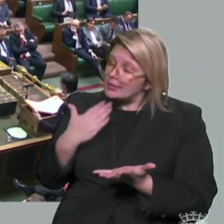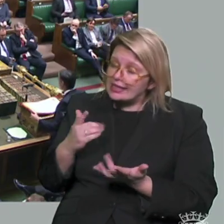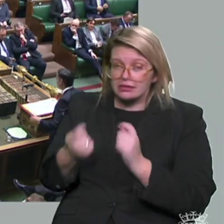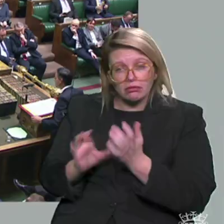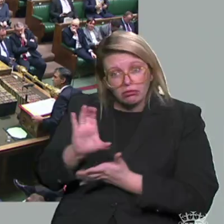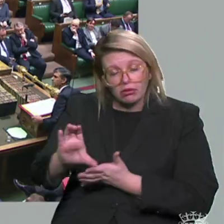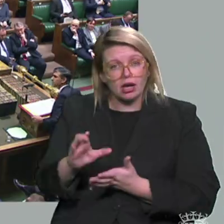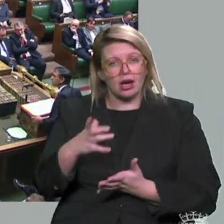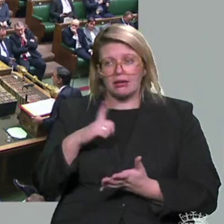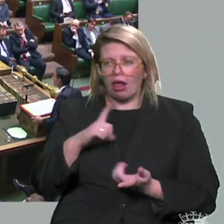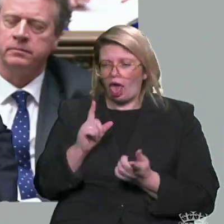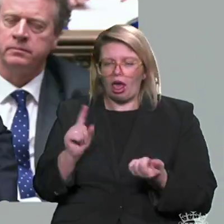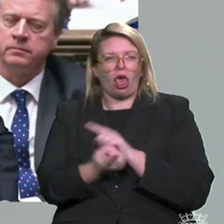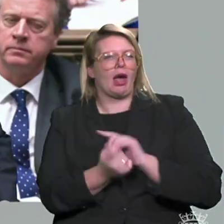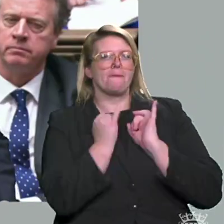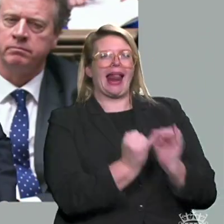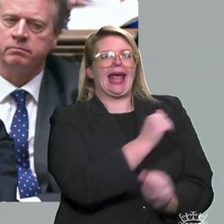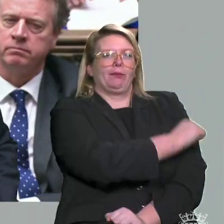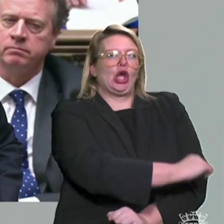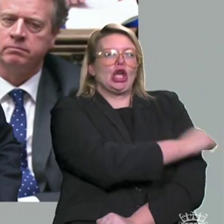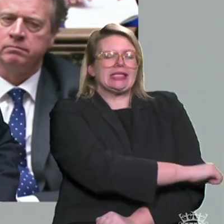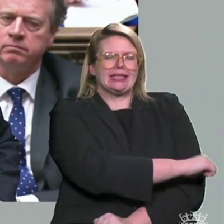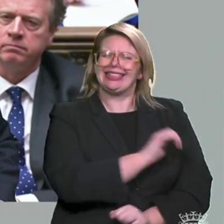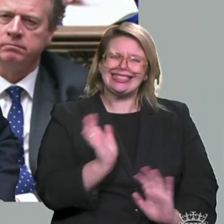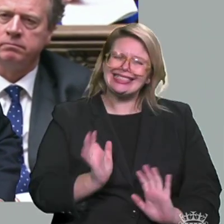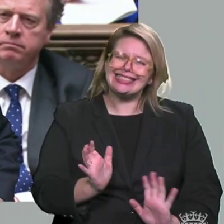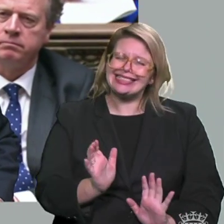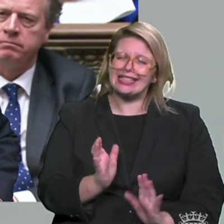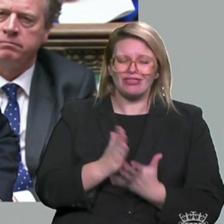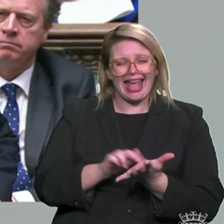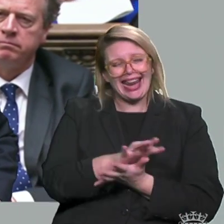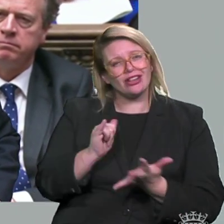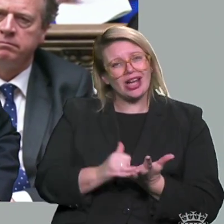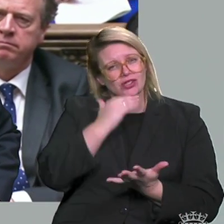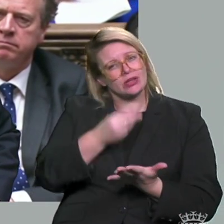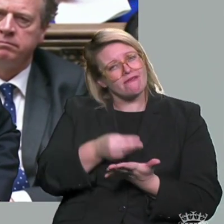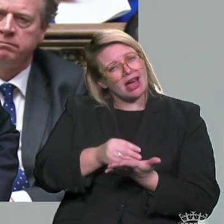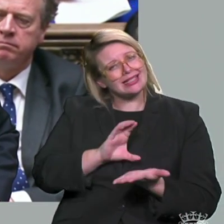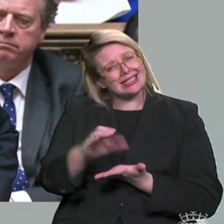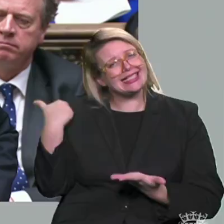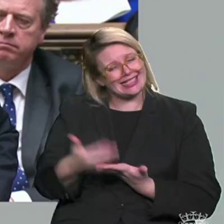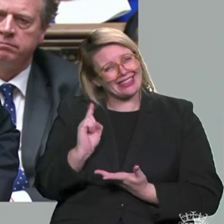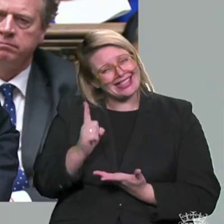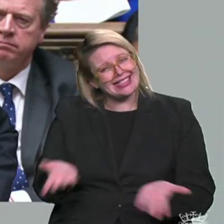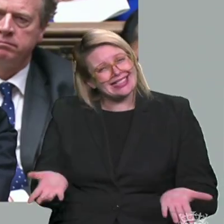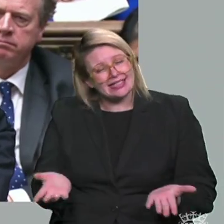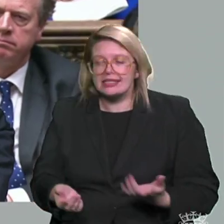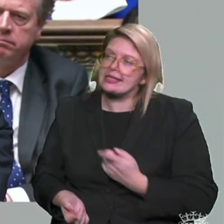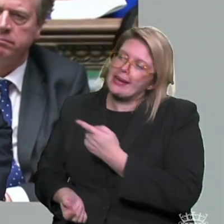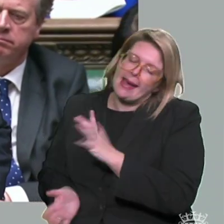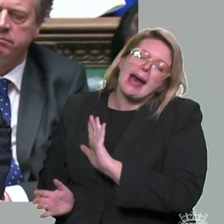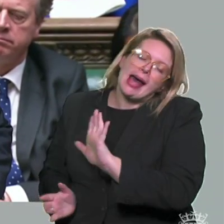First, I am very sorry to hear about the experience of the honourable Lady’s elderly constituent.